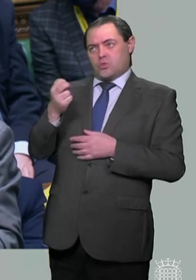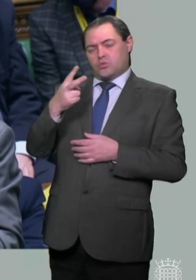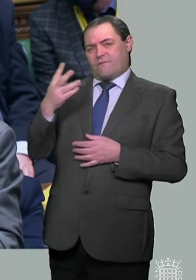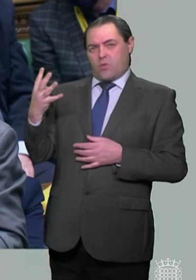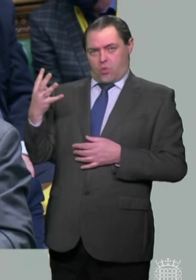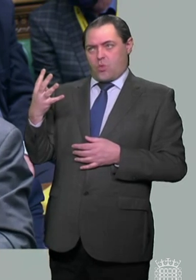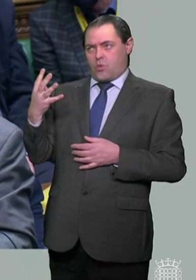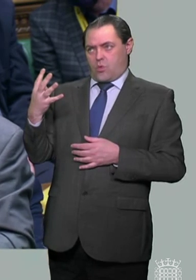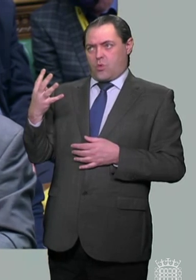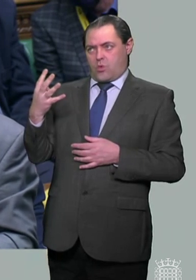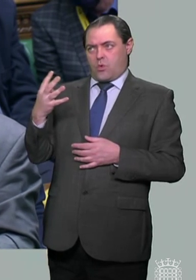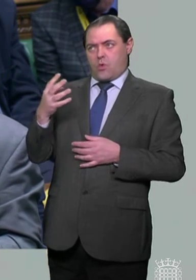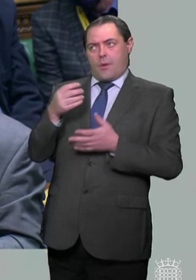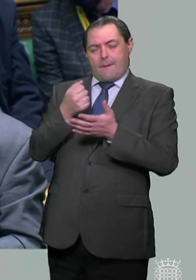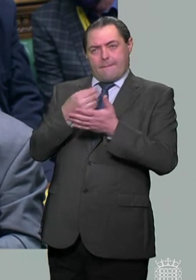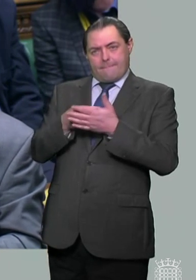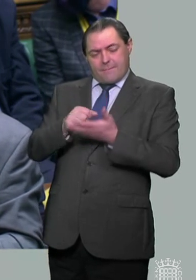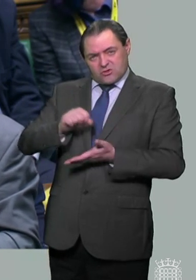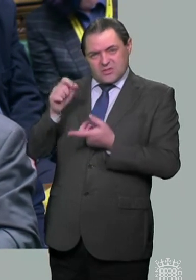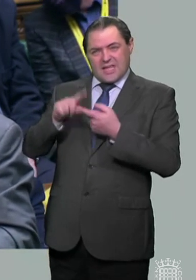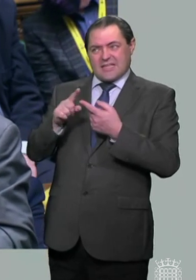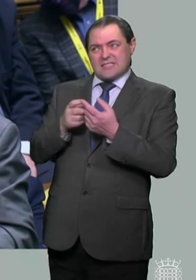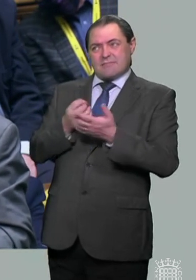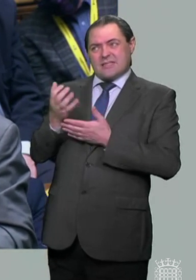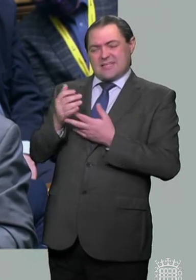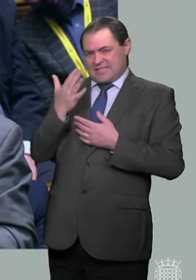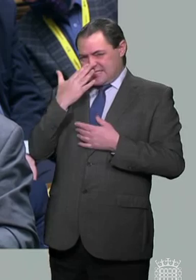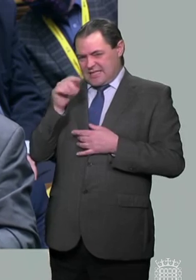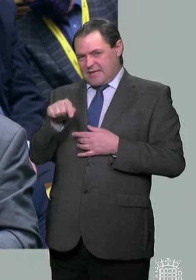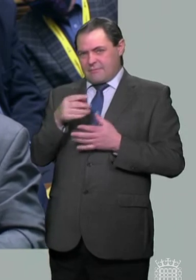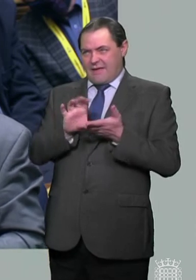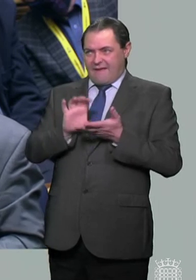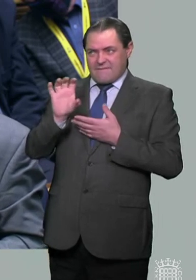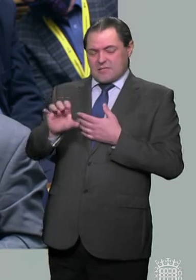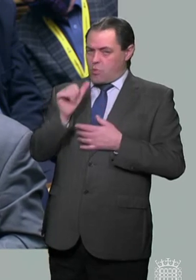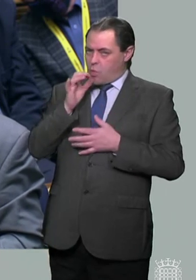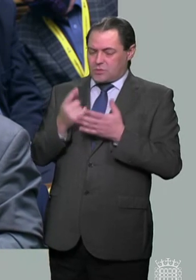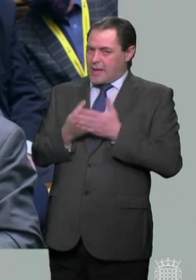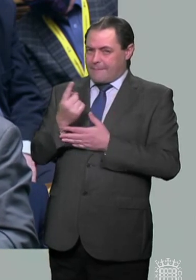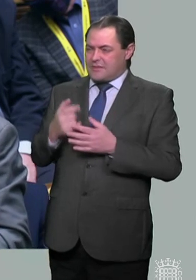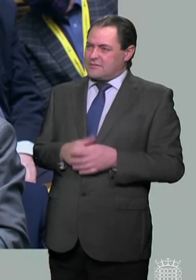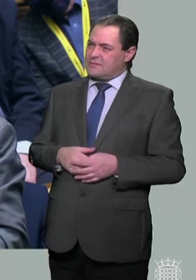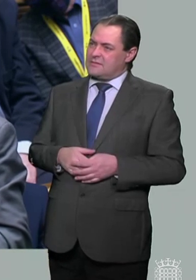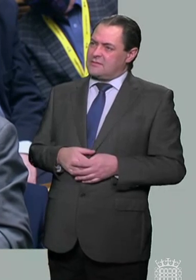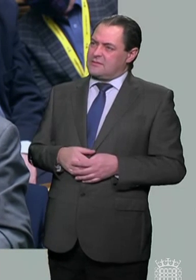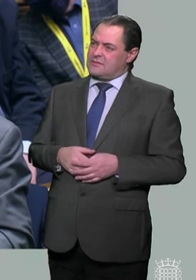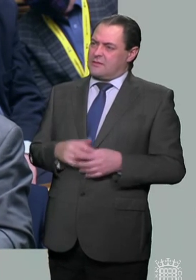The Budget and the spending review confirmed that the UK Government’s planned investment will not reach that target.